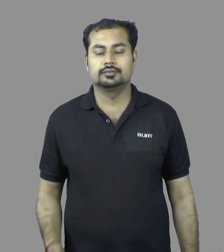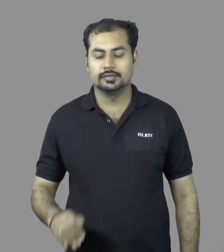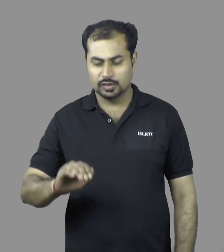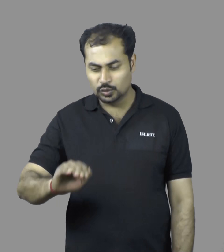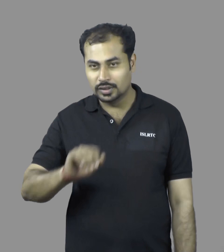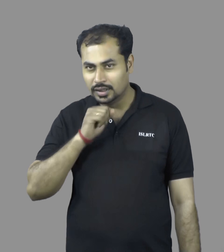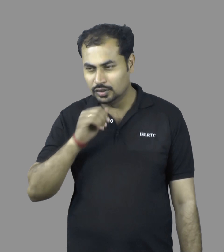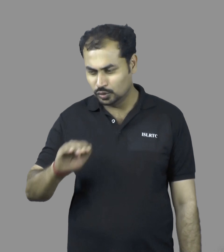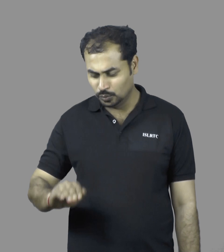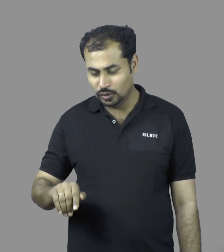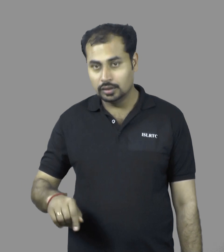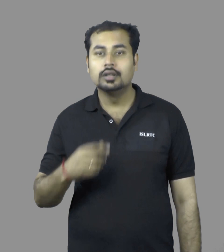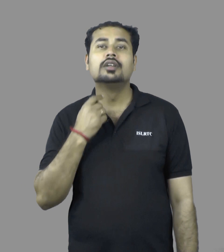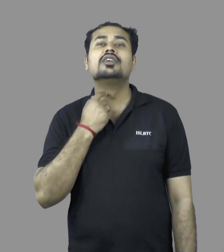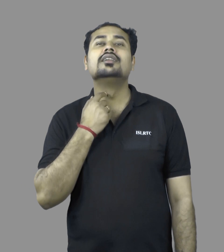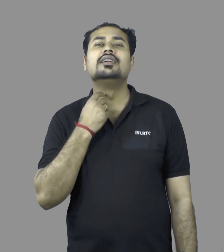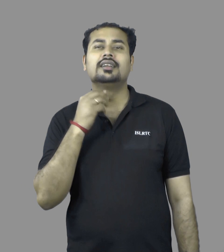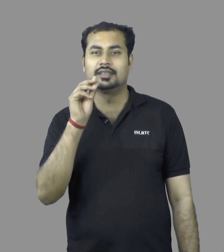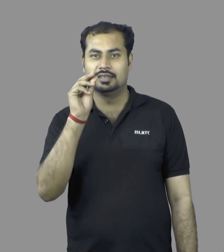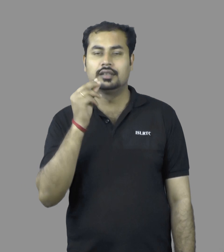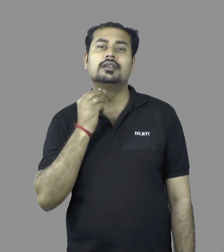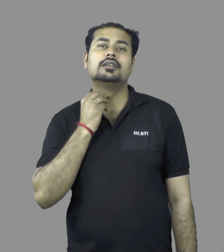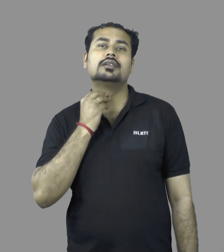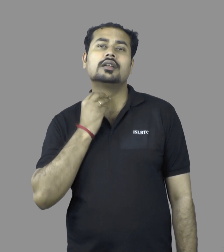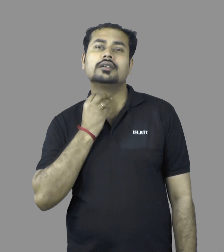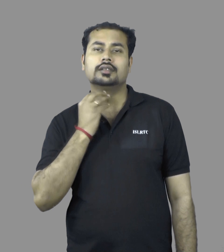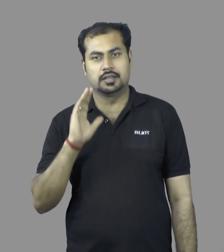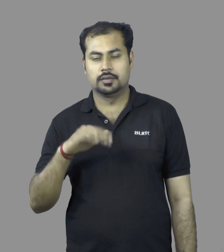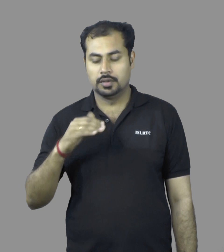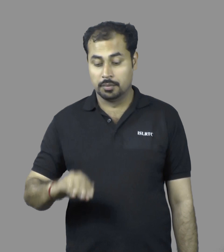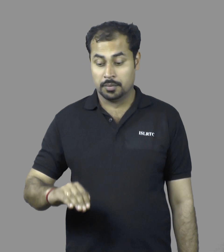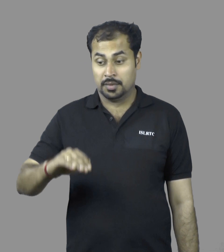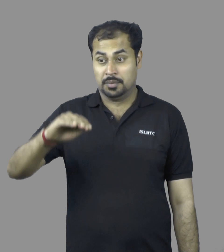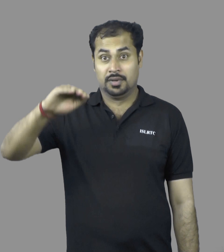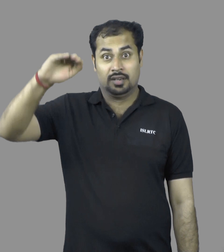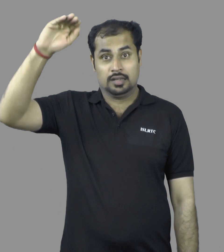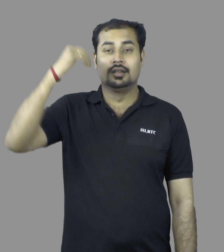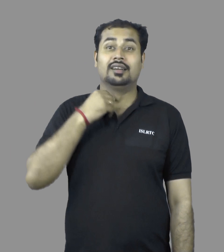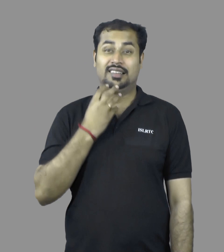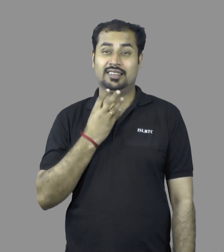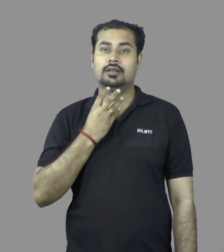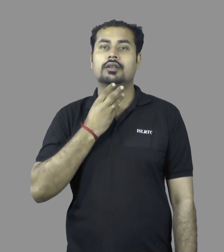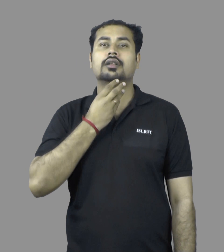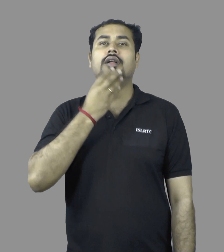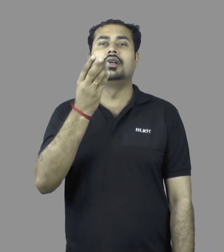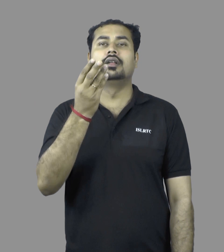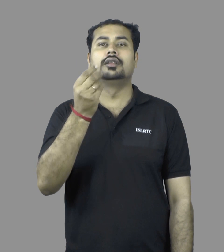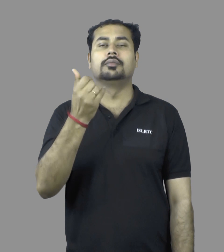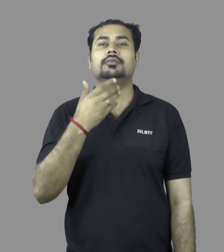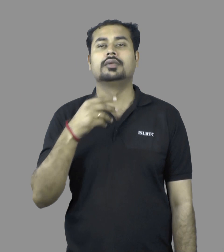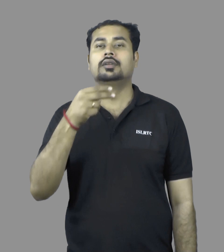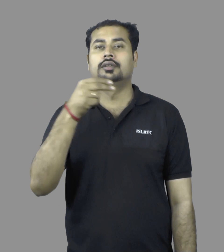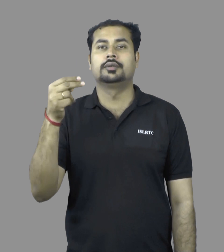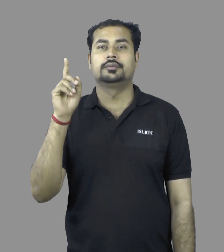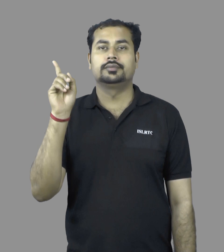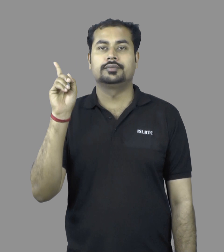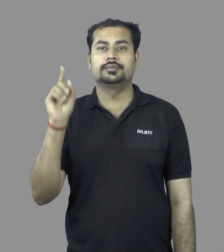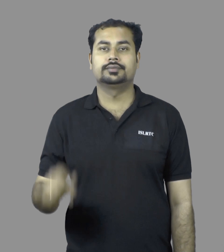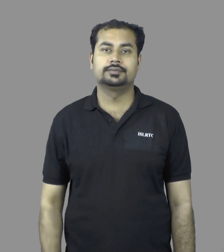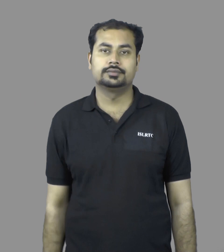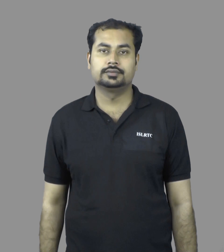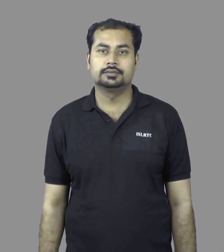Thymus Gland